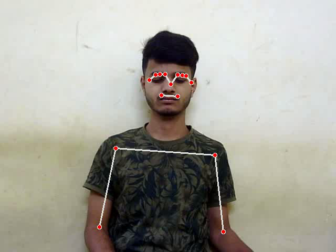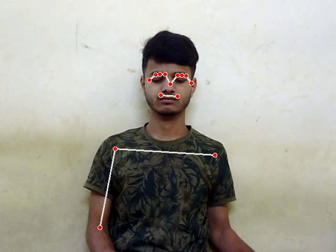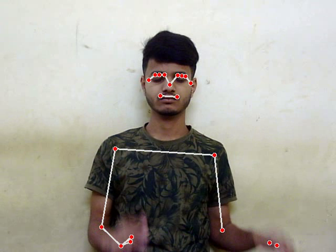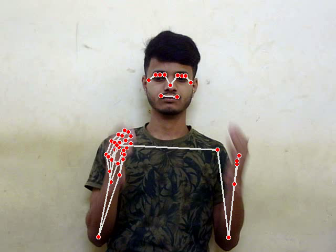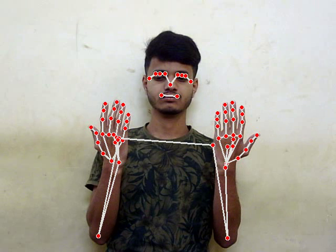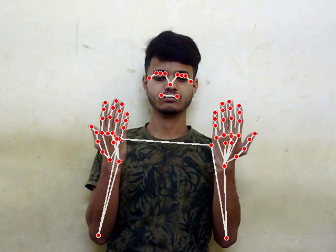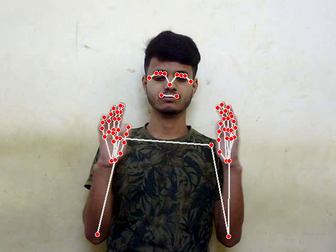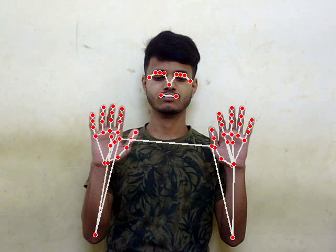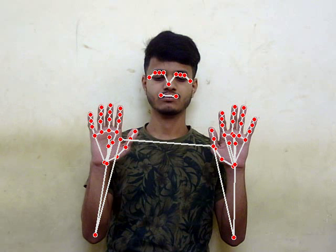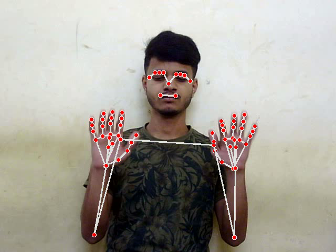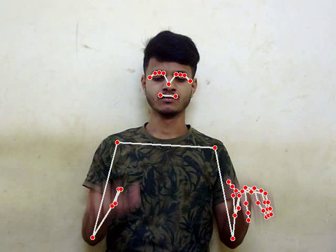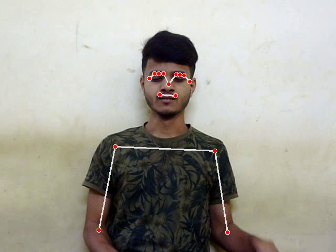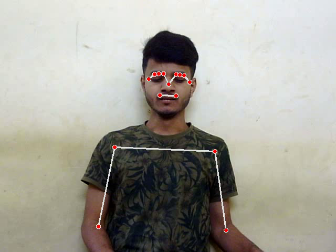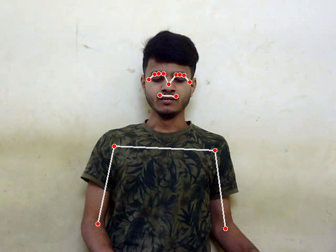do not want